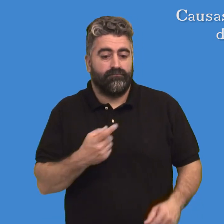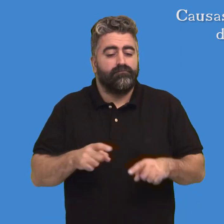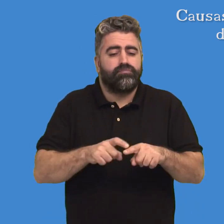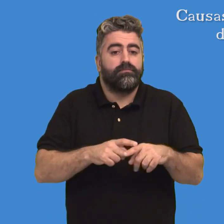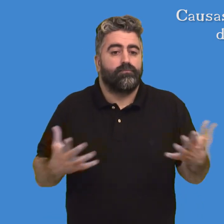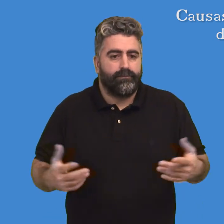tipo